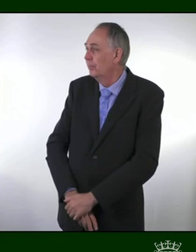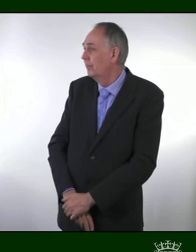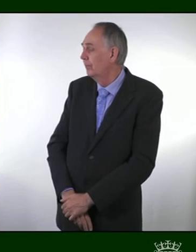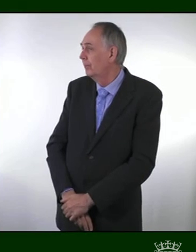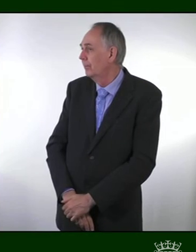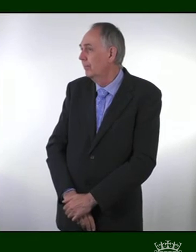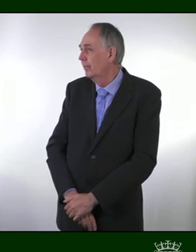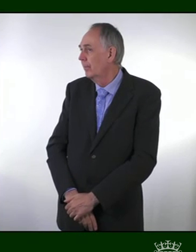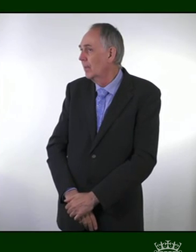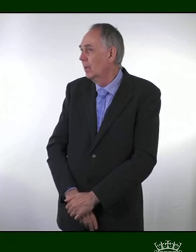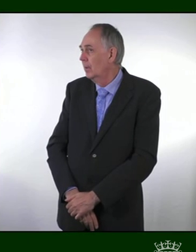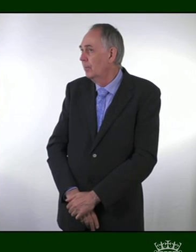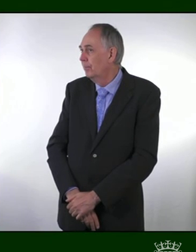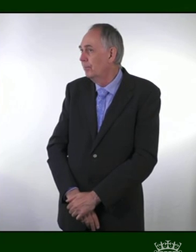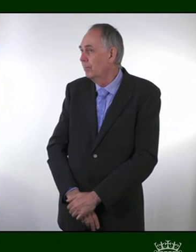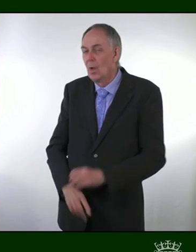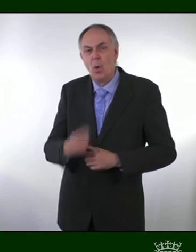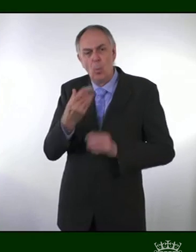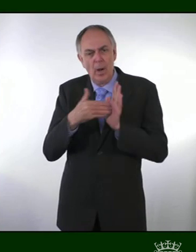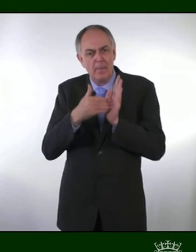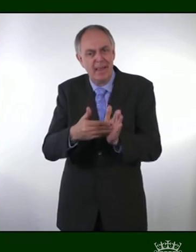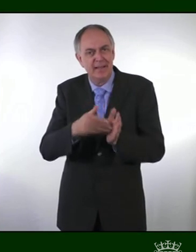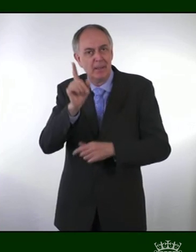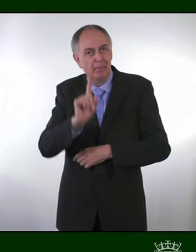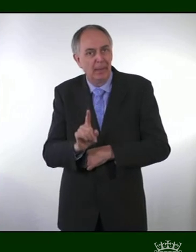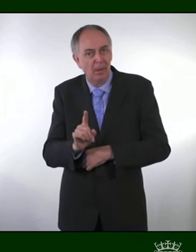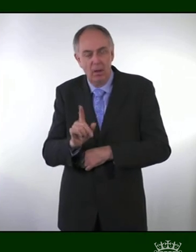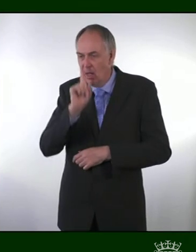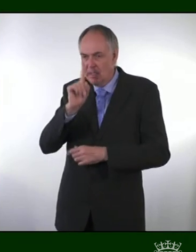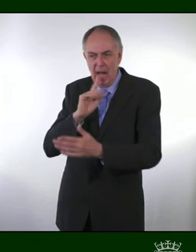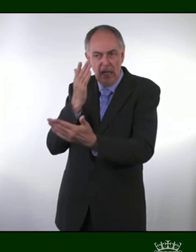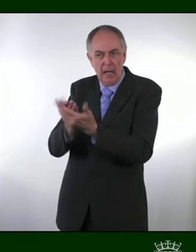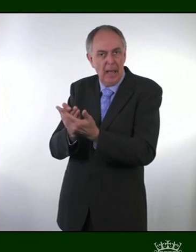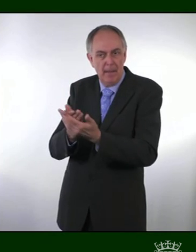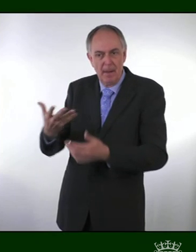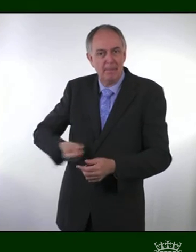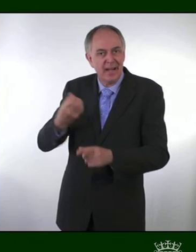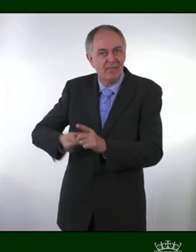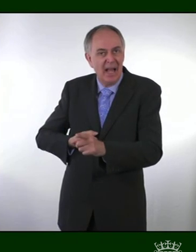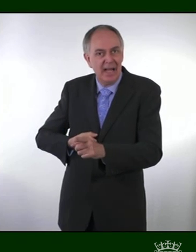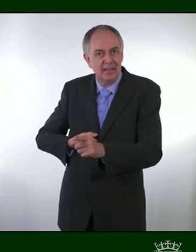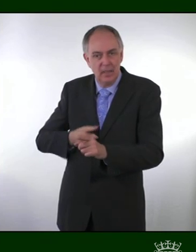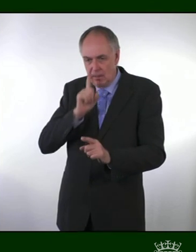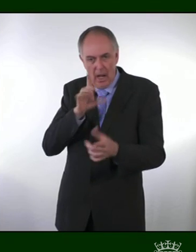One million people with no recourse to public funds cannot access the universal credit safety net.